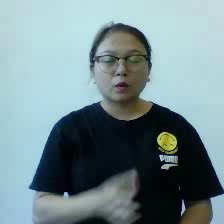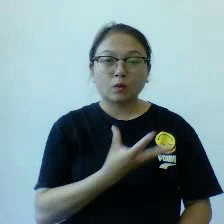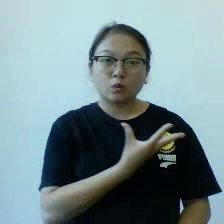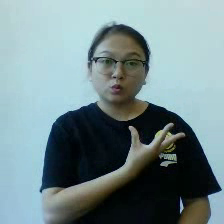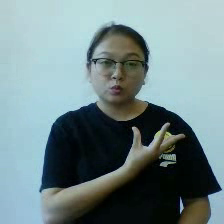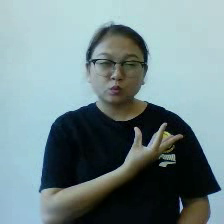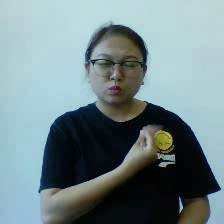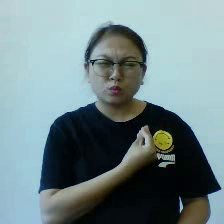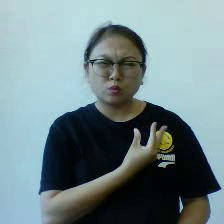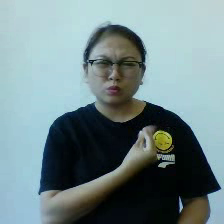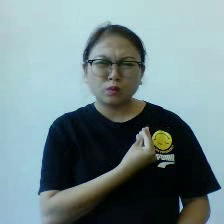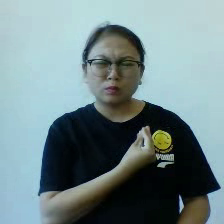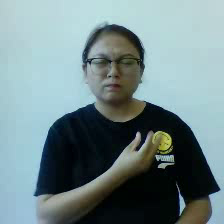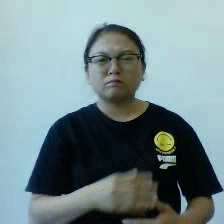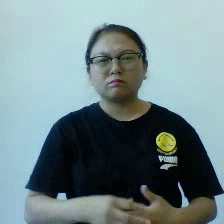Xúc động